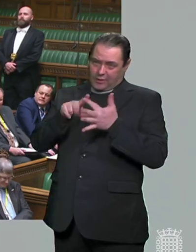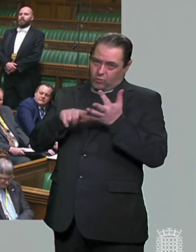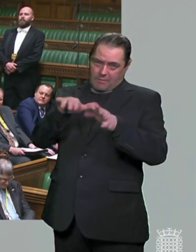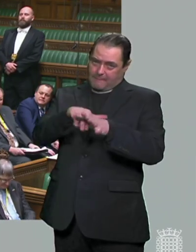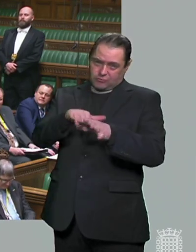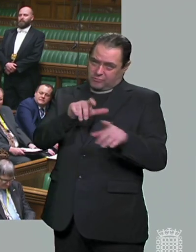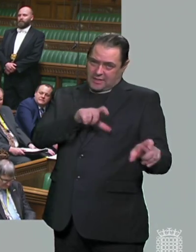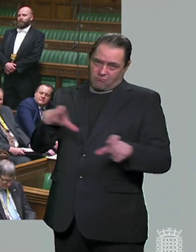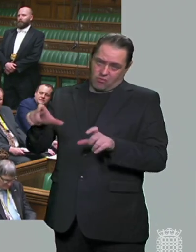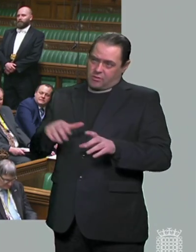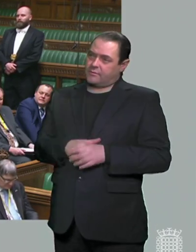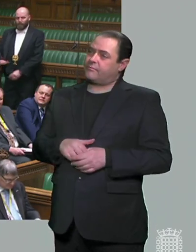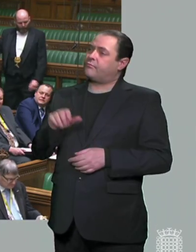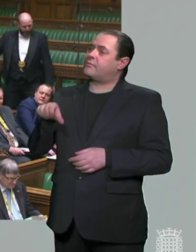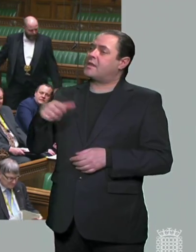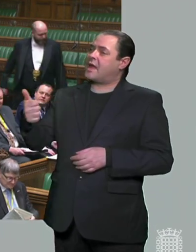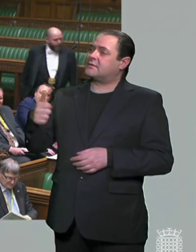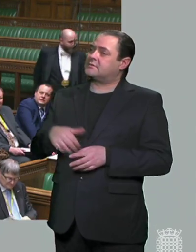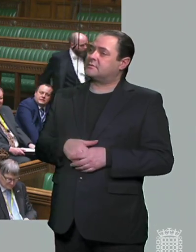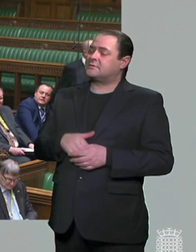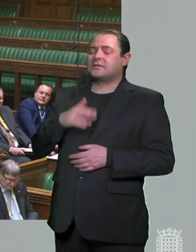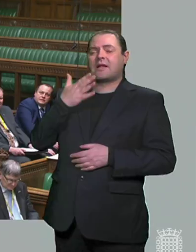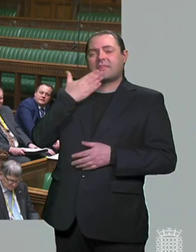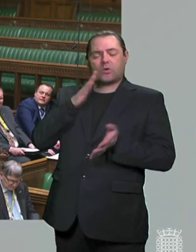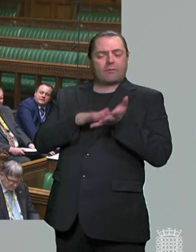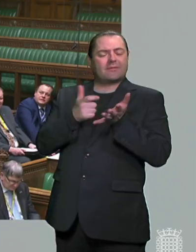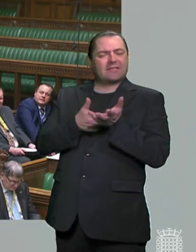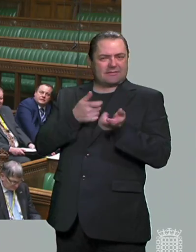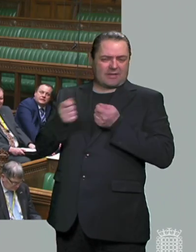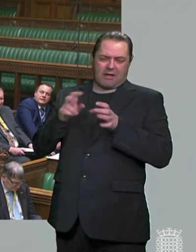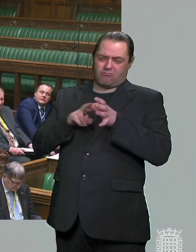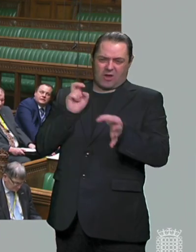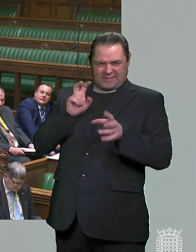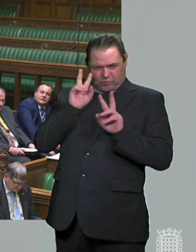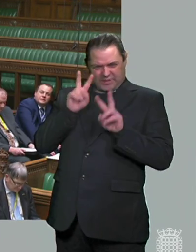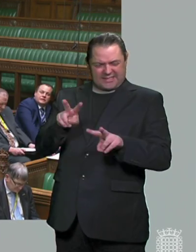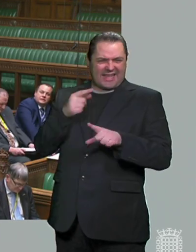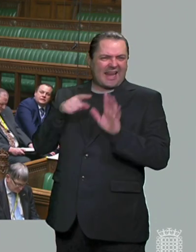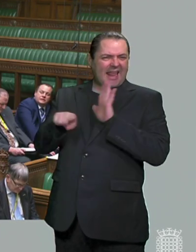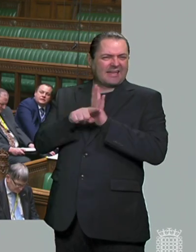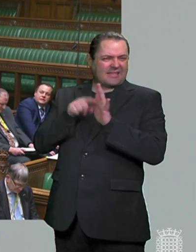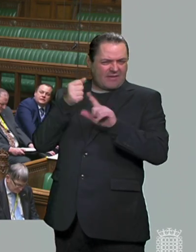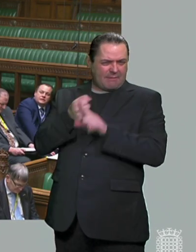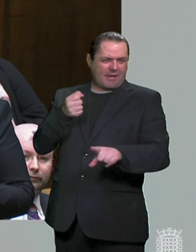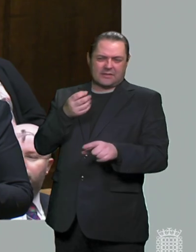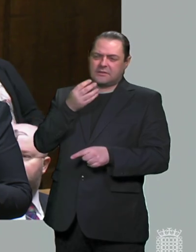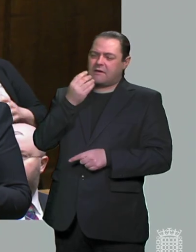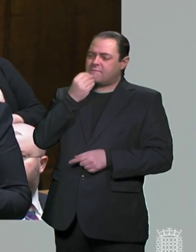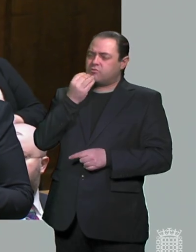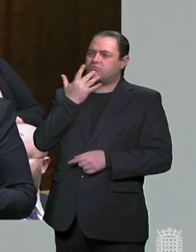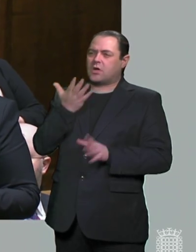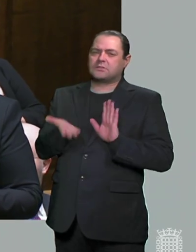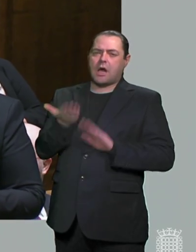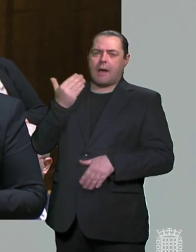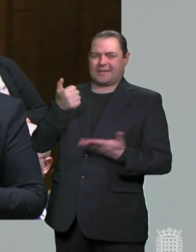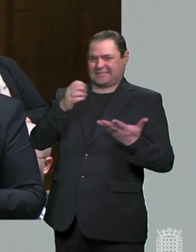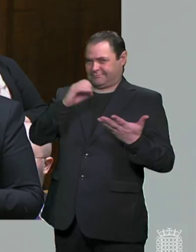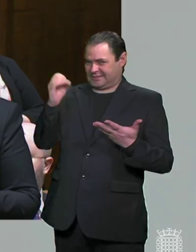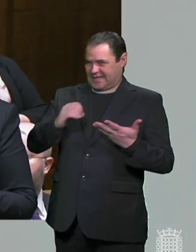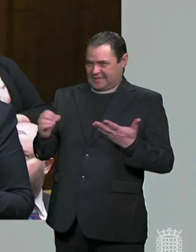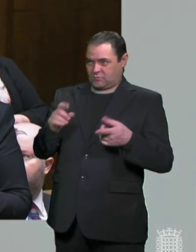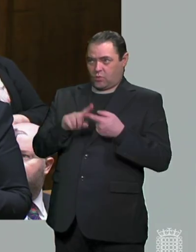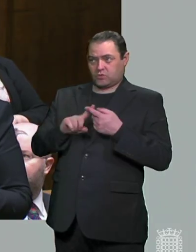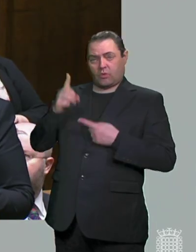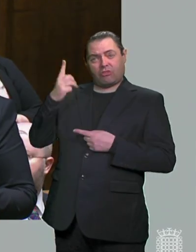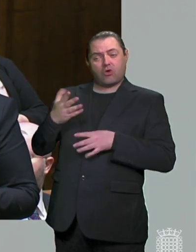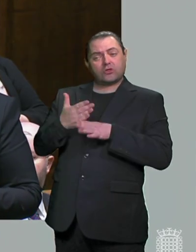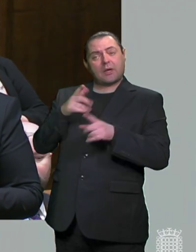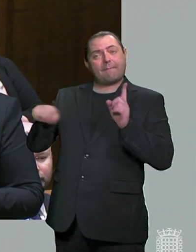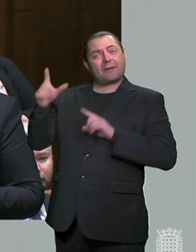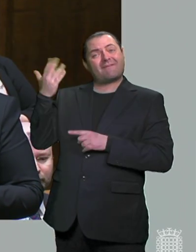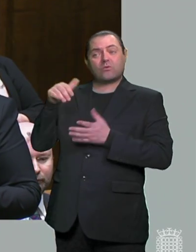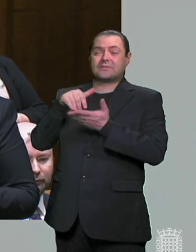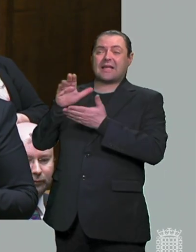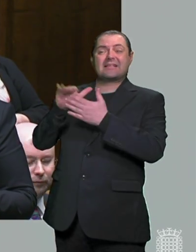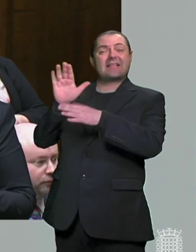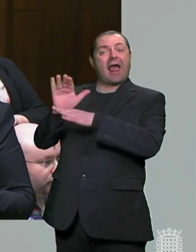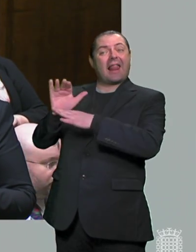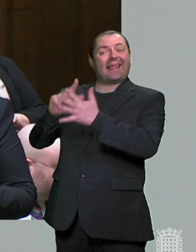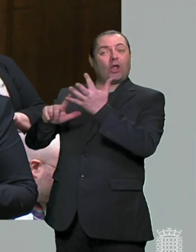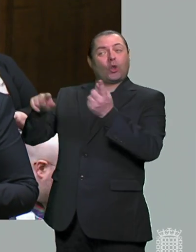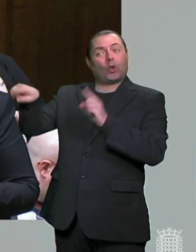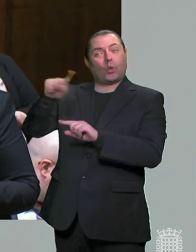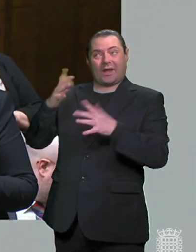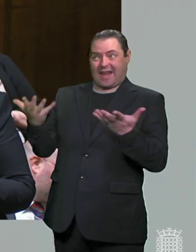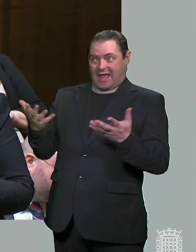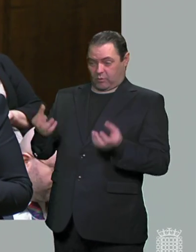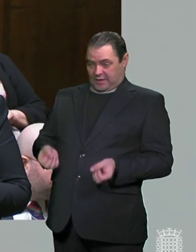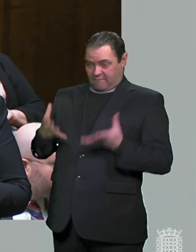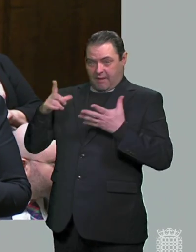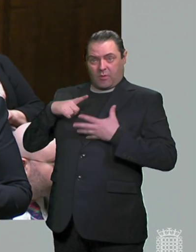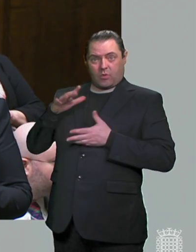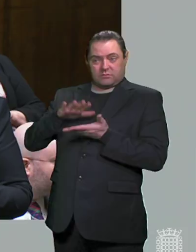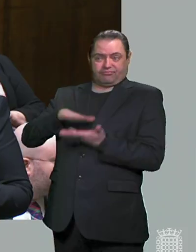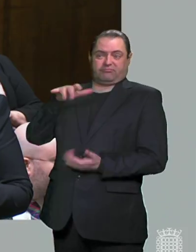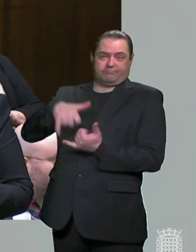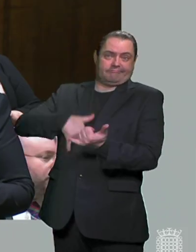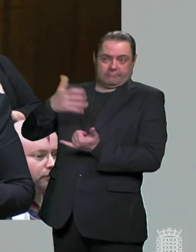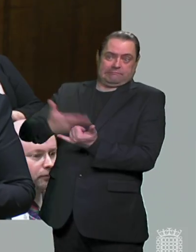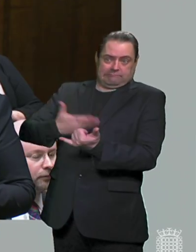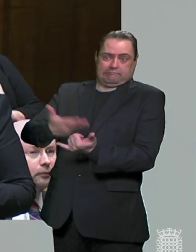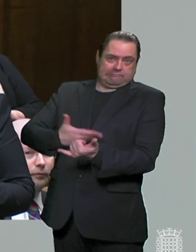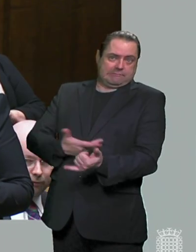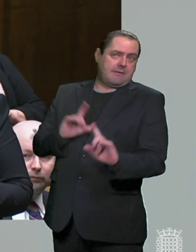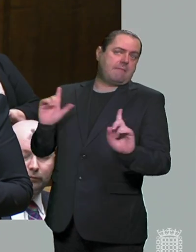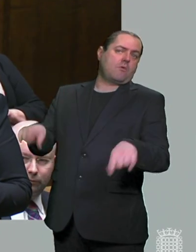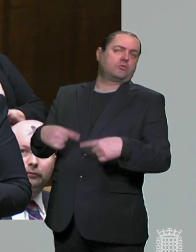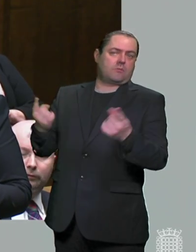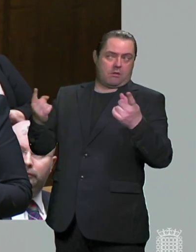The negative impacts of Brexit are already visible, with food prices up 6% and a third of the companies that formerly exported to the EU giving up, owing to customs paperwork—and that includes companies in my constituency.